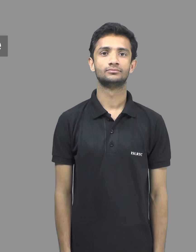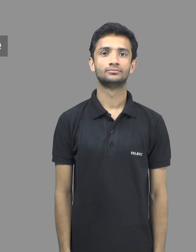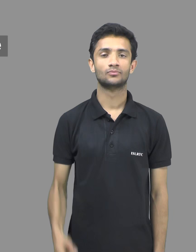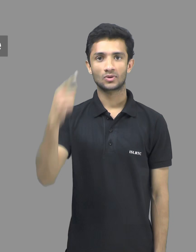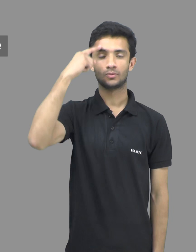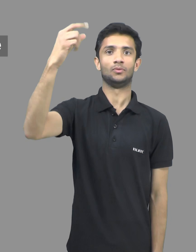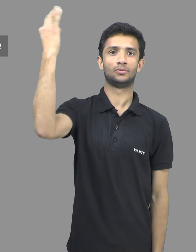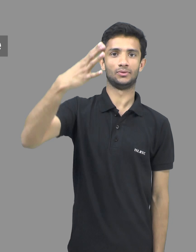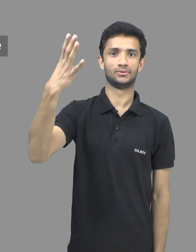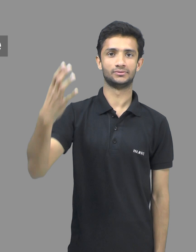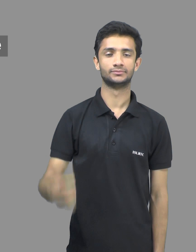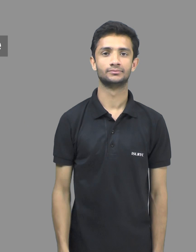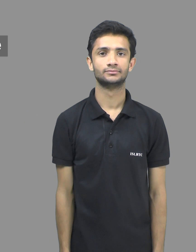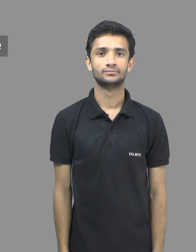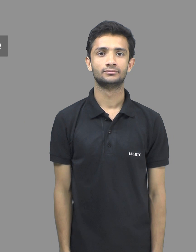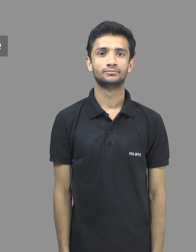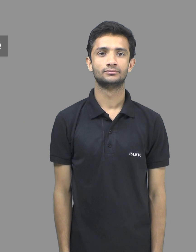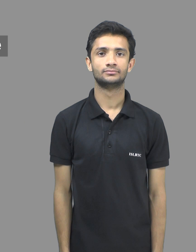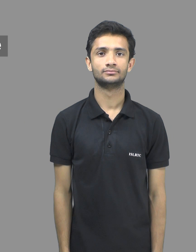Create Innovate